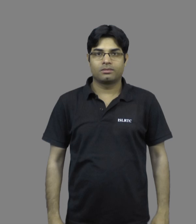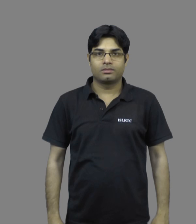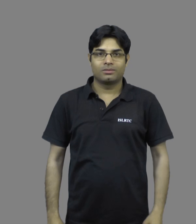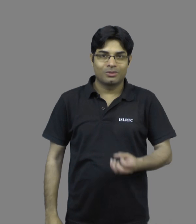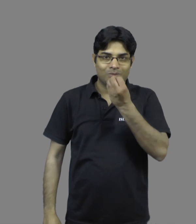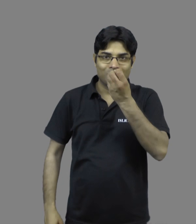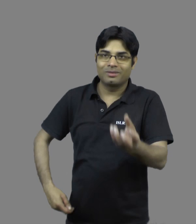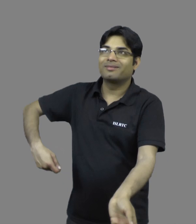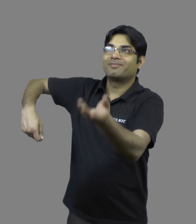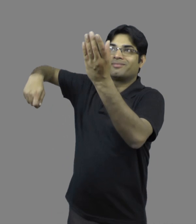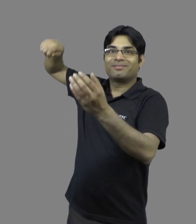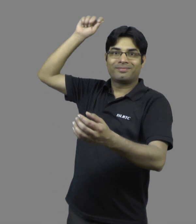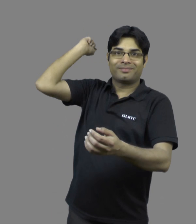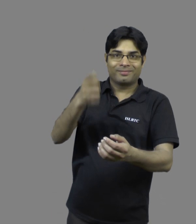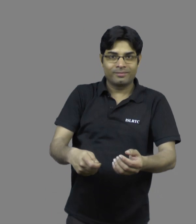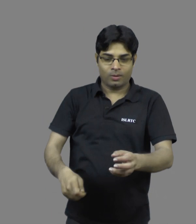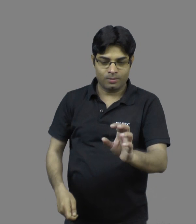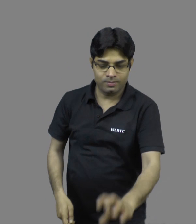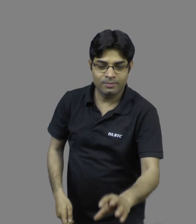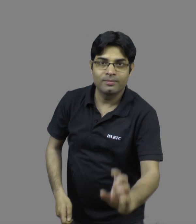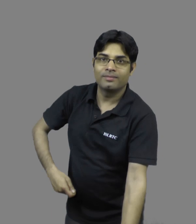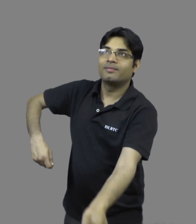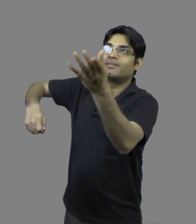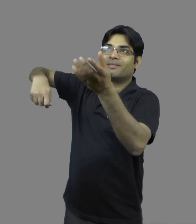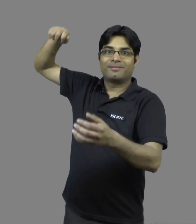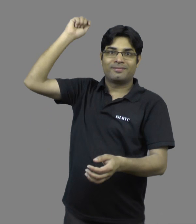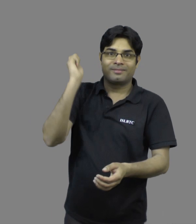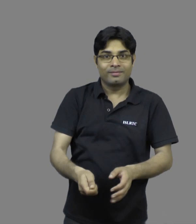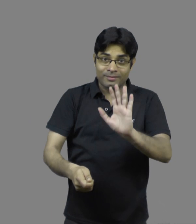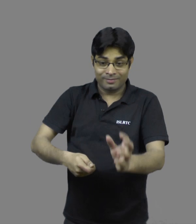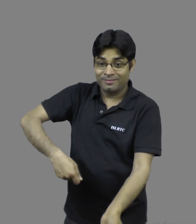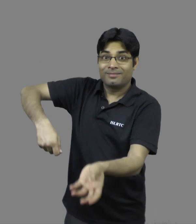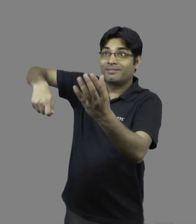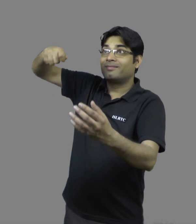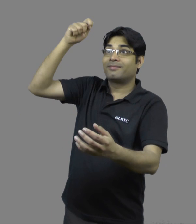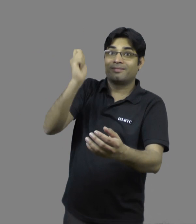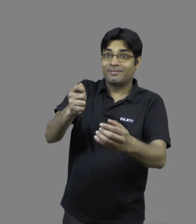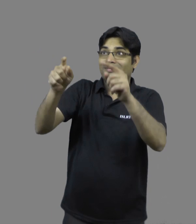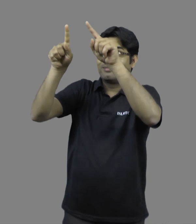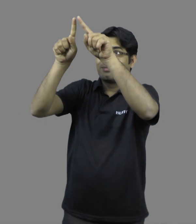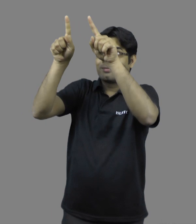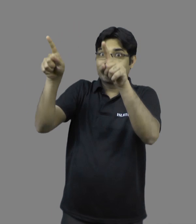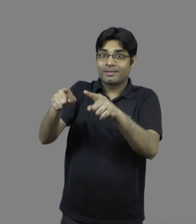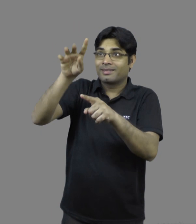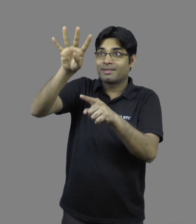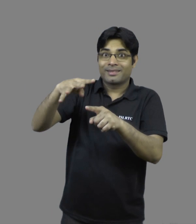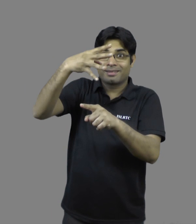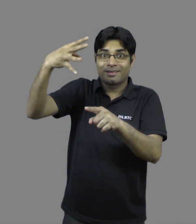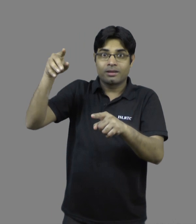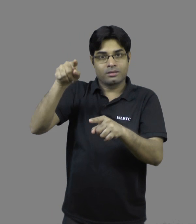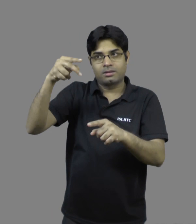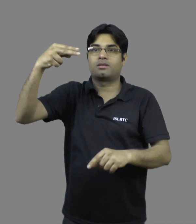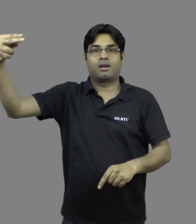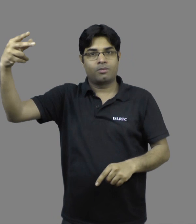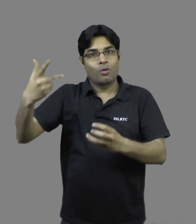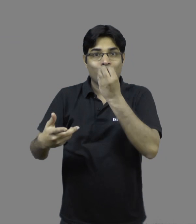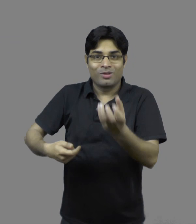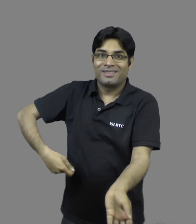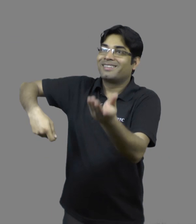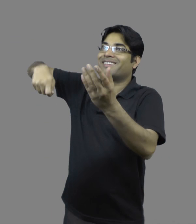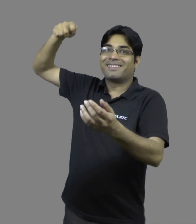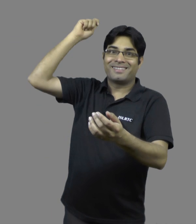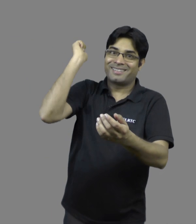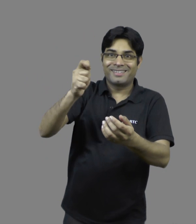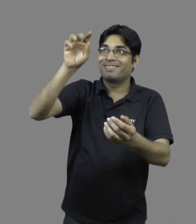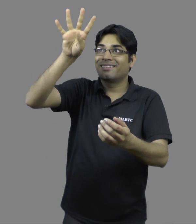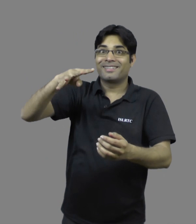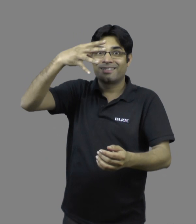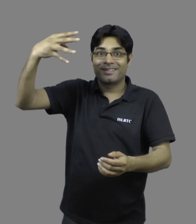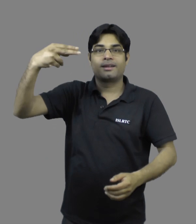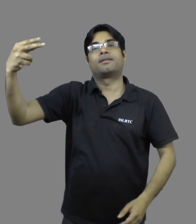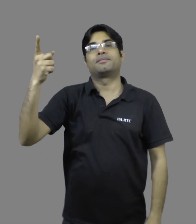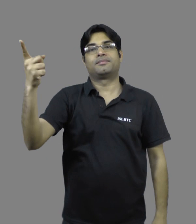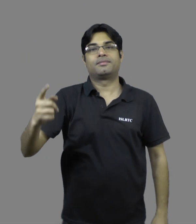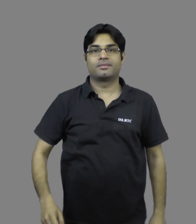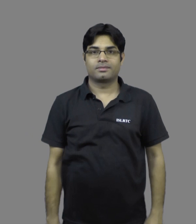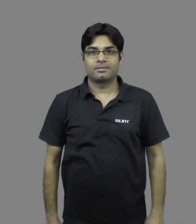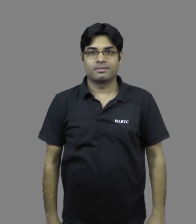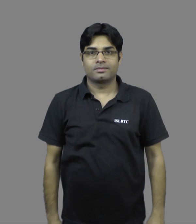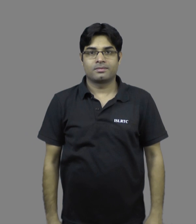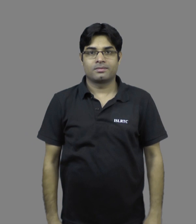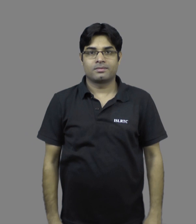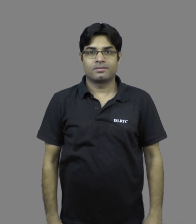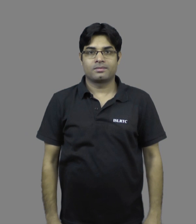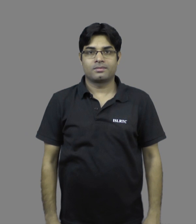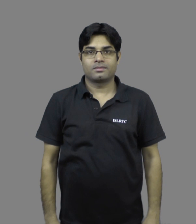Racket Racquet